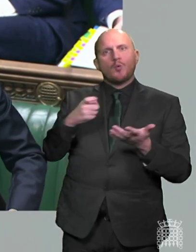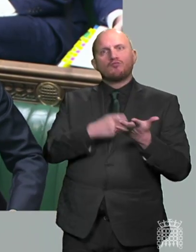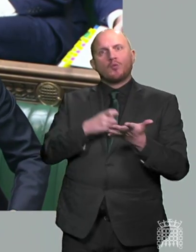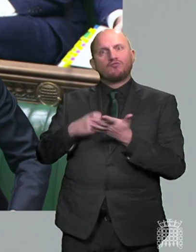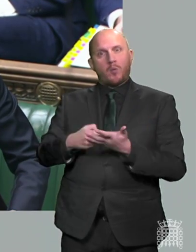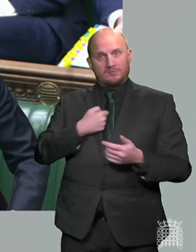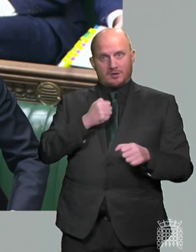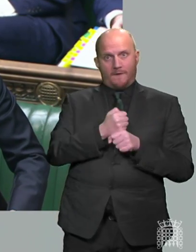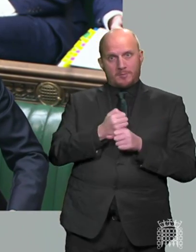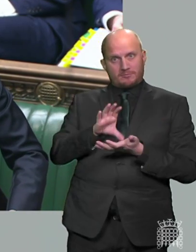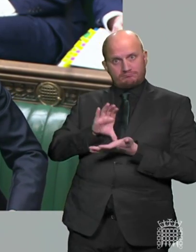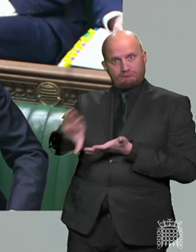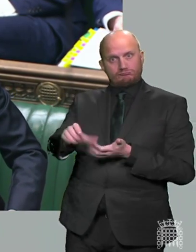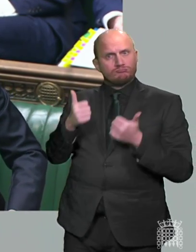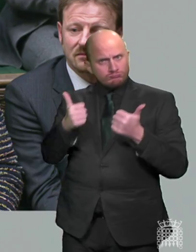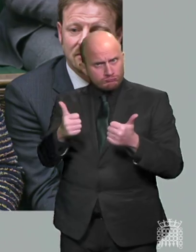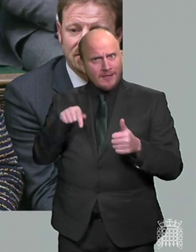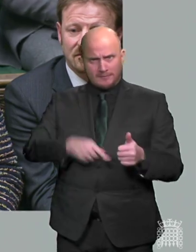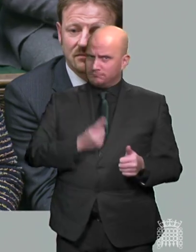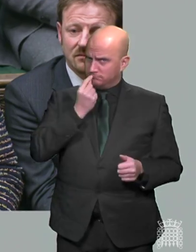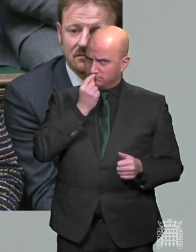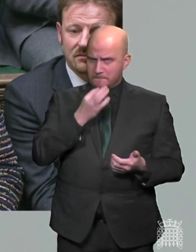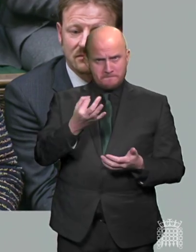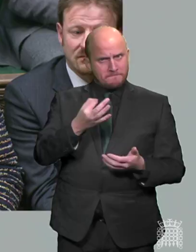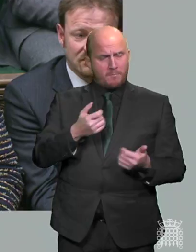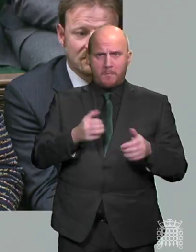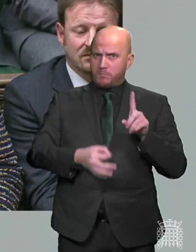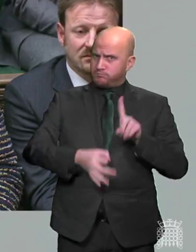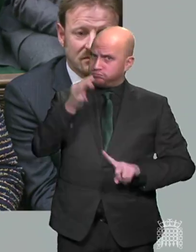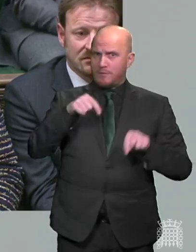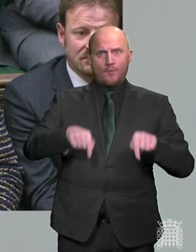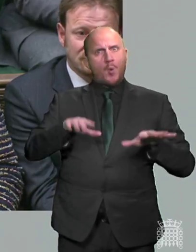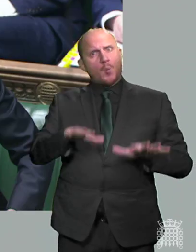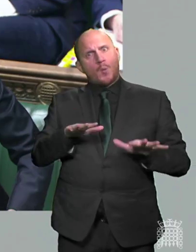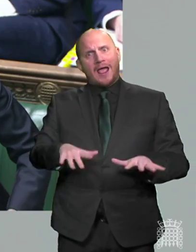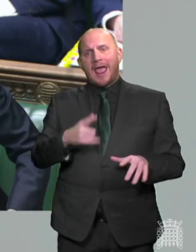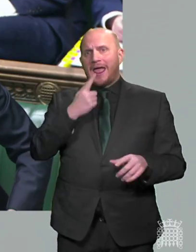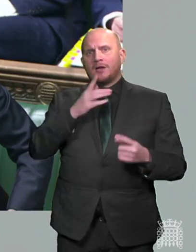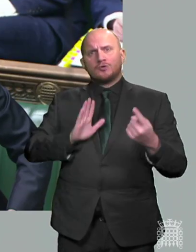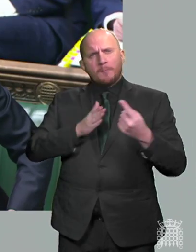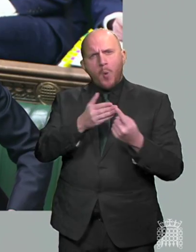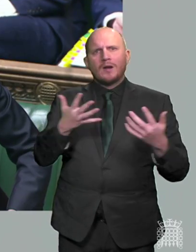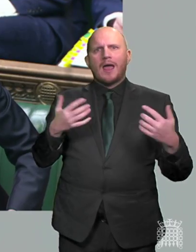This has the potential to benefit the UK and to support our energy security and climate goals.